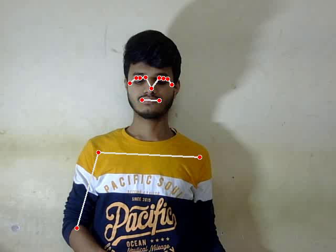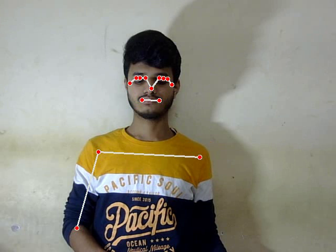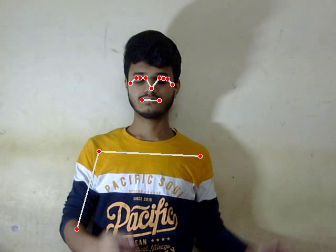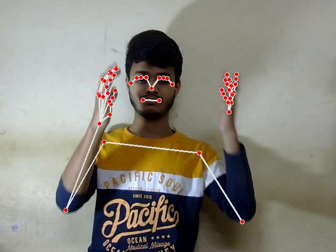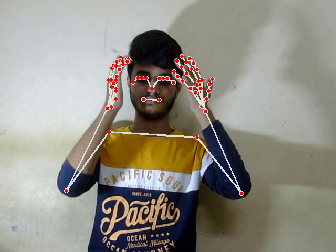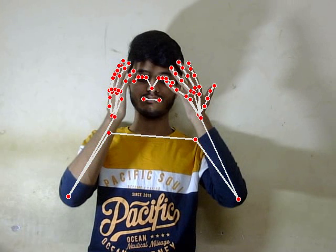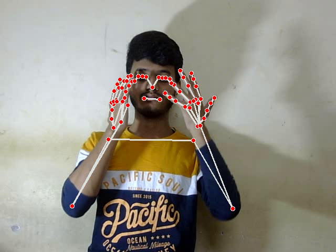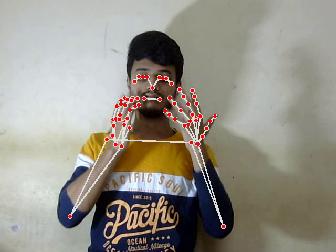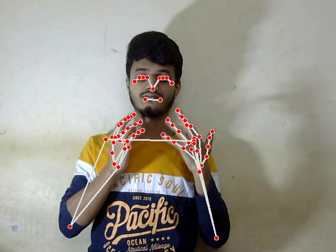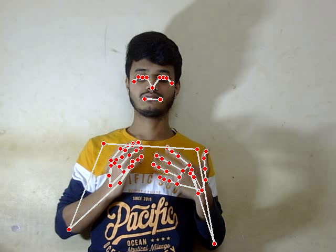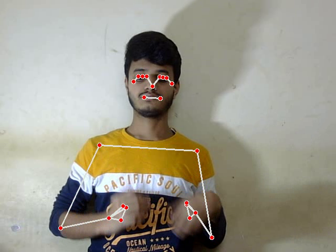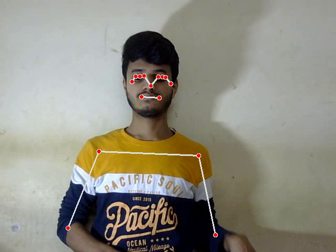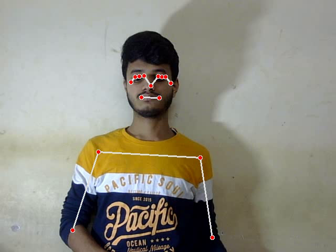sad